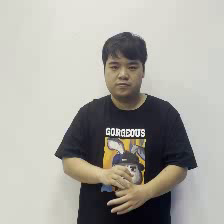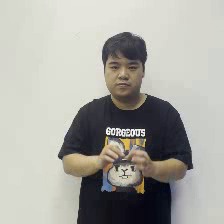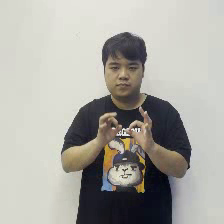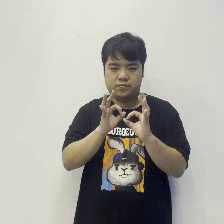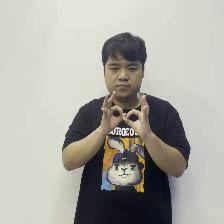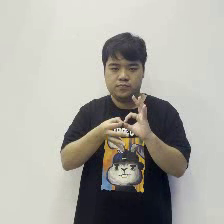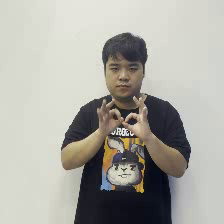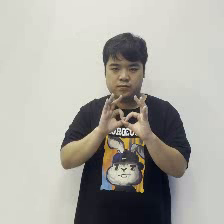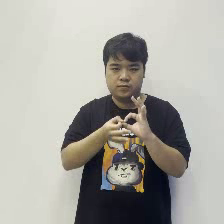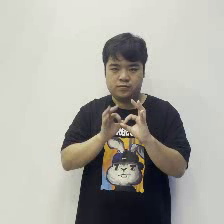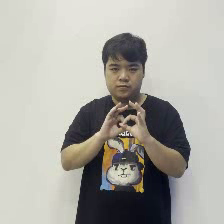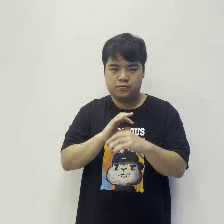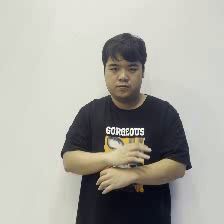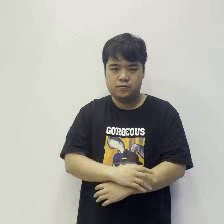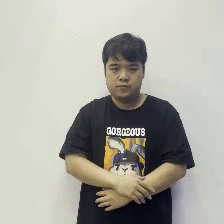Rau